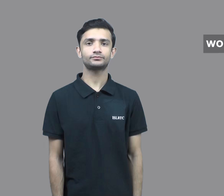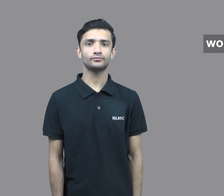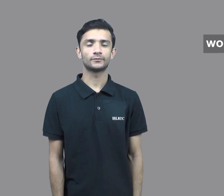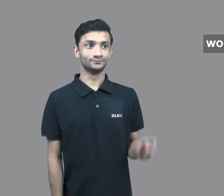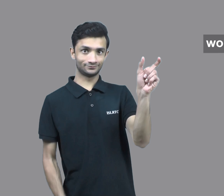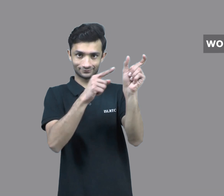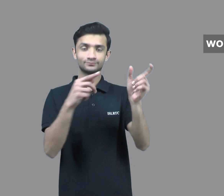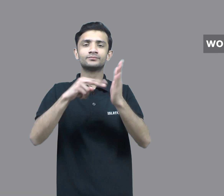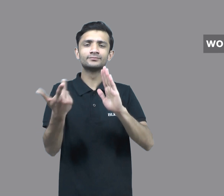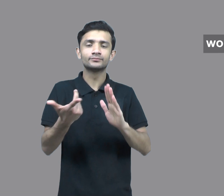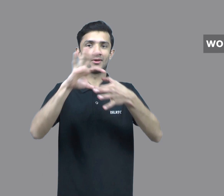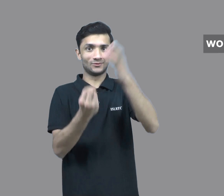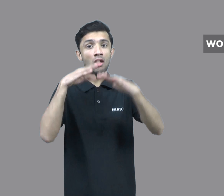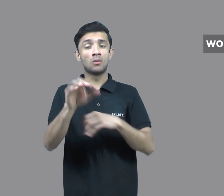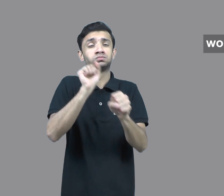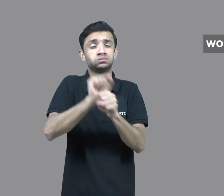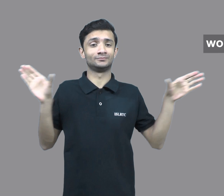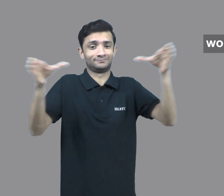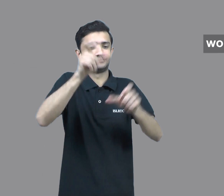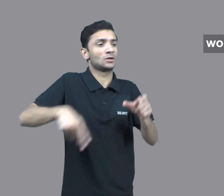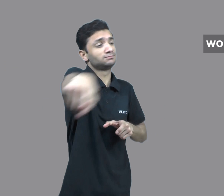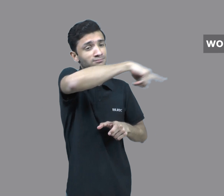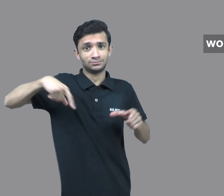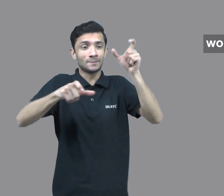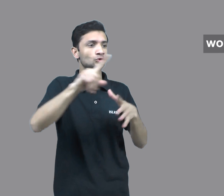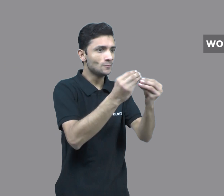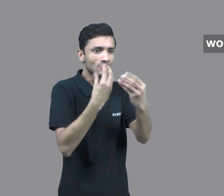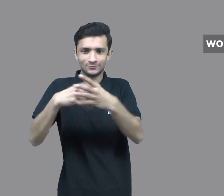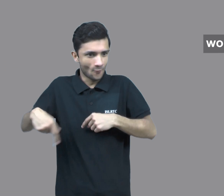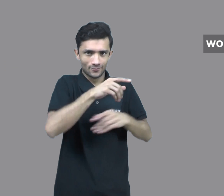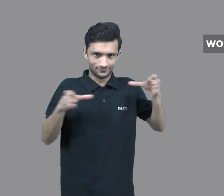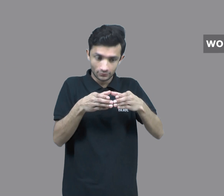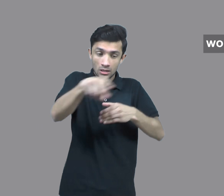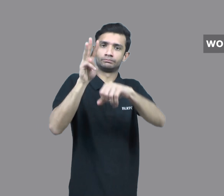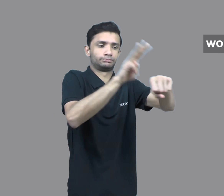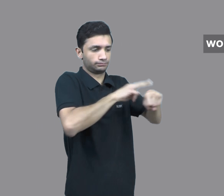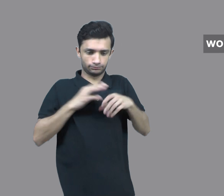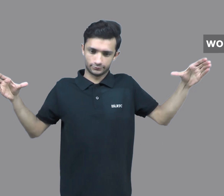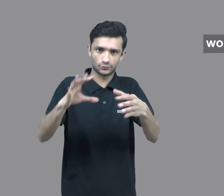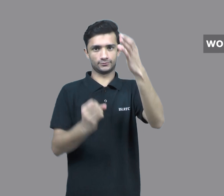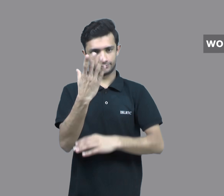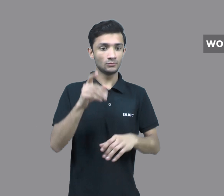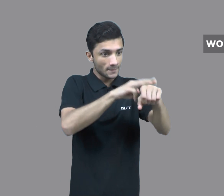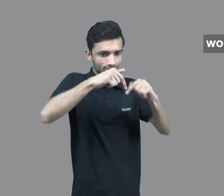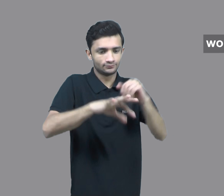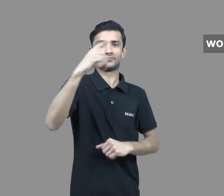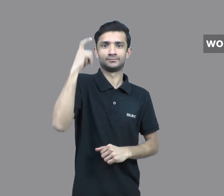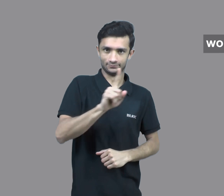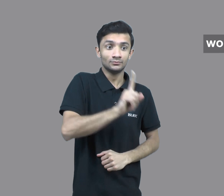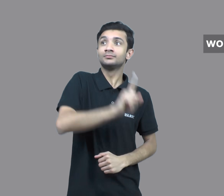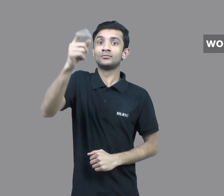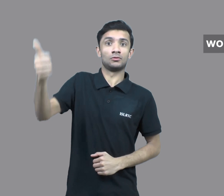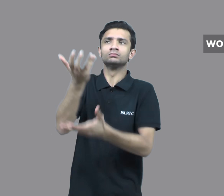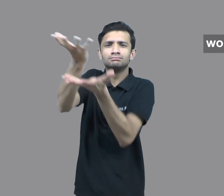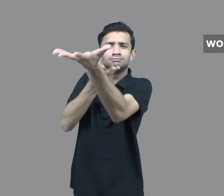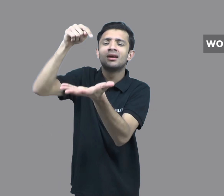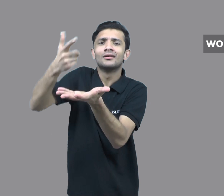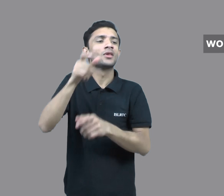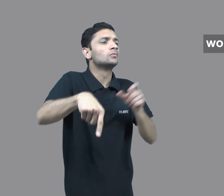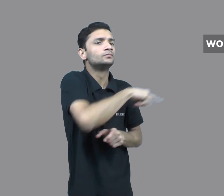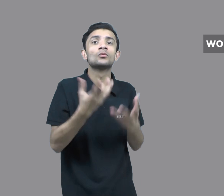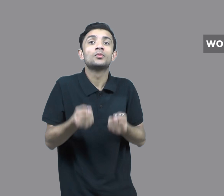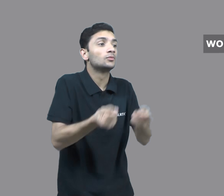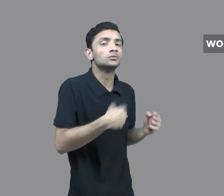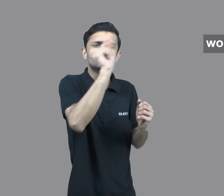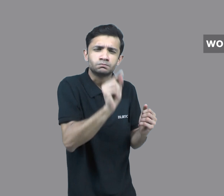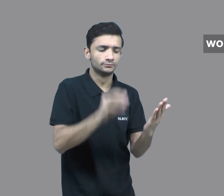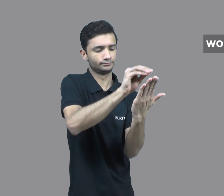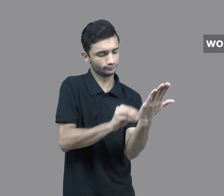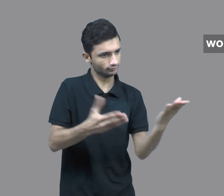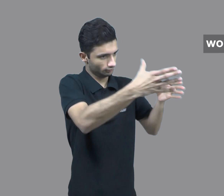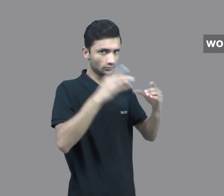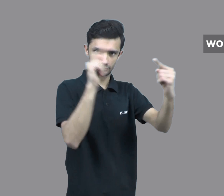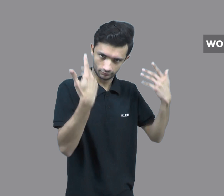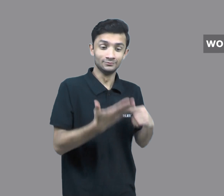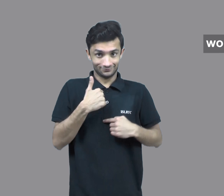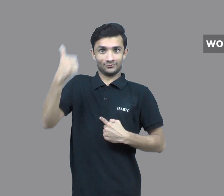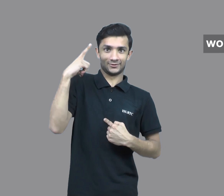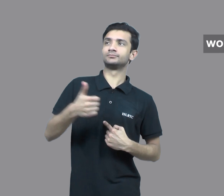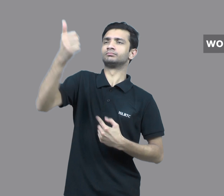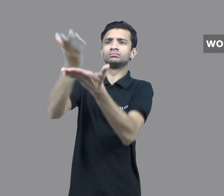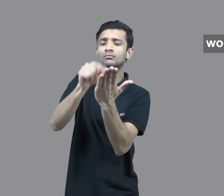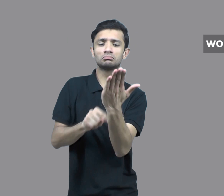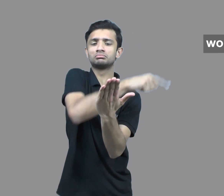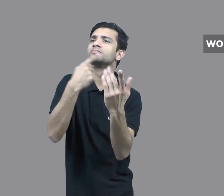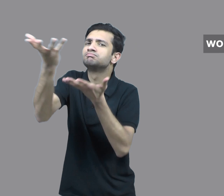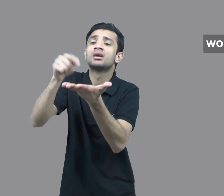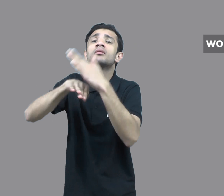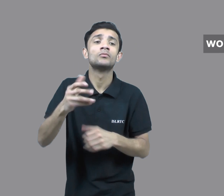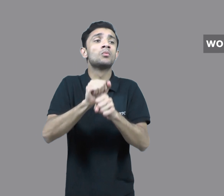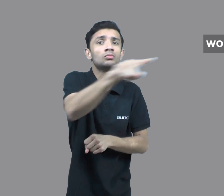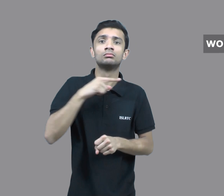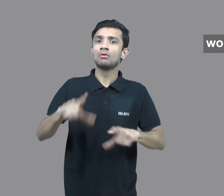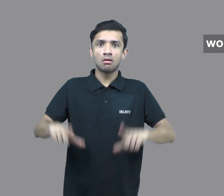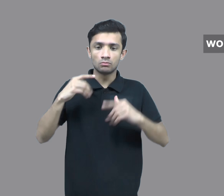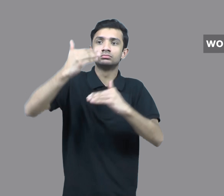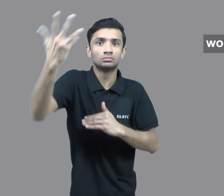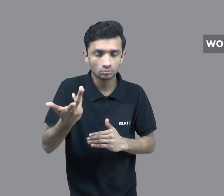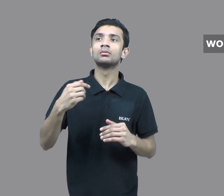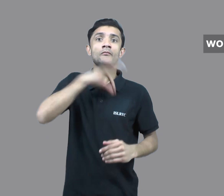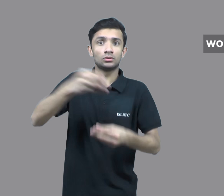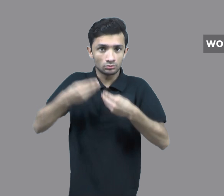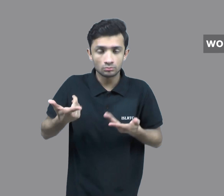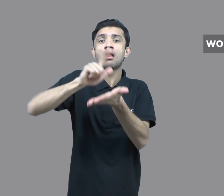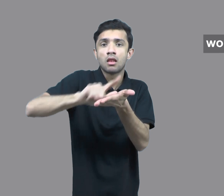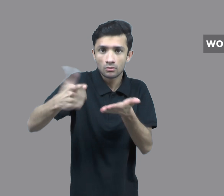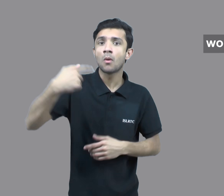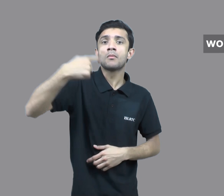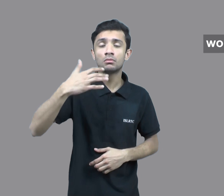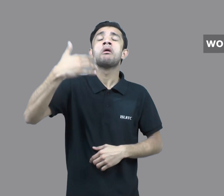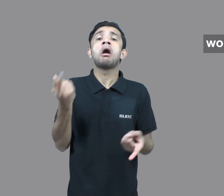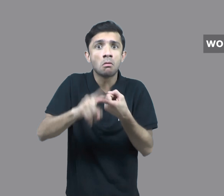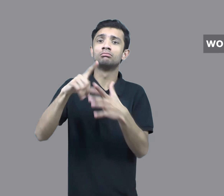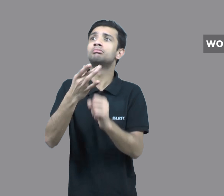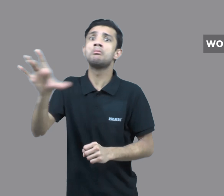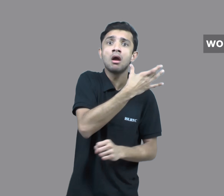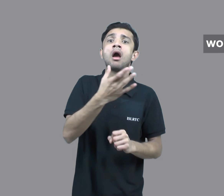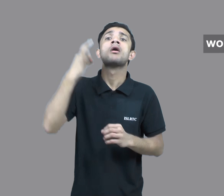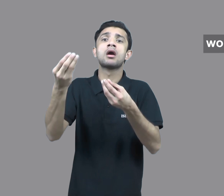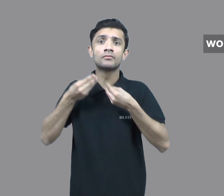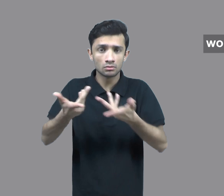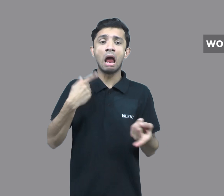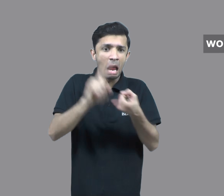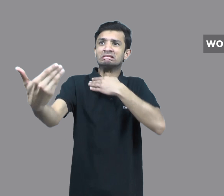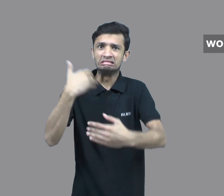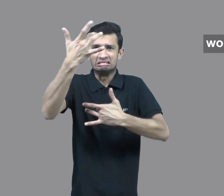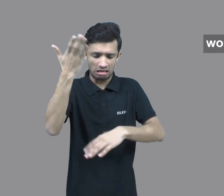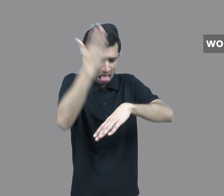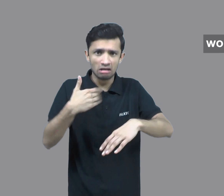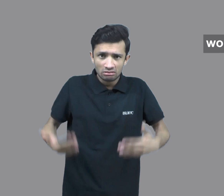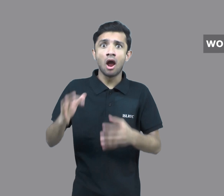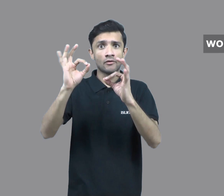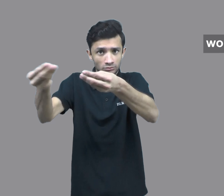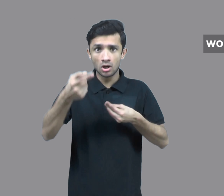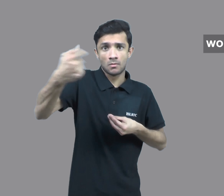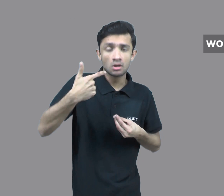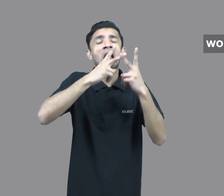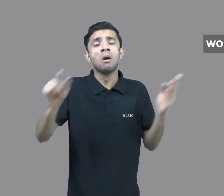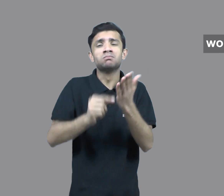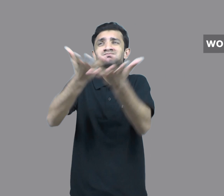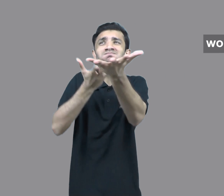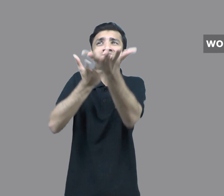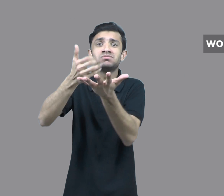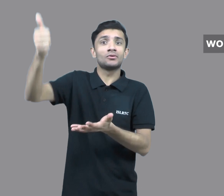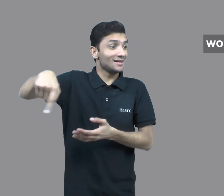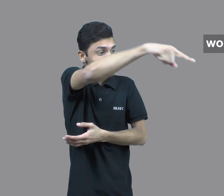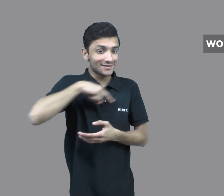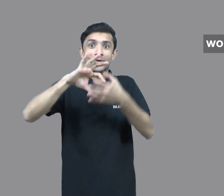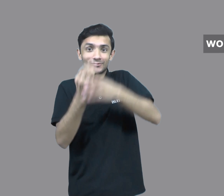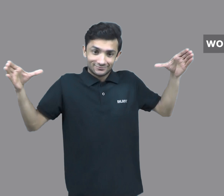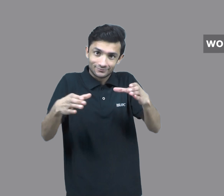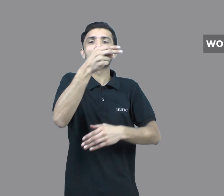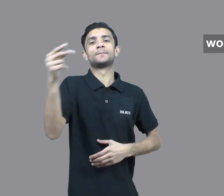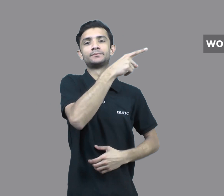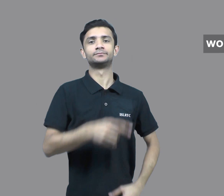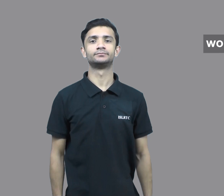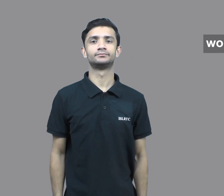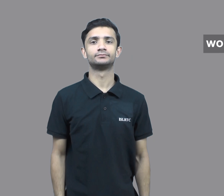Workers' Union